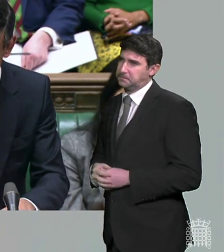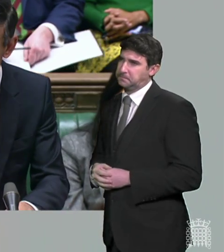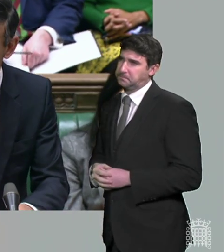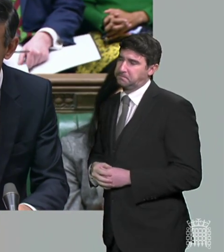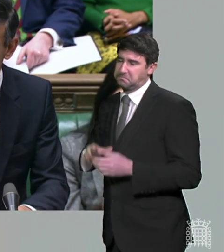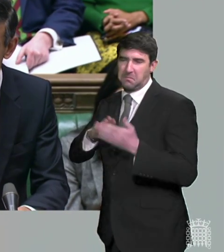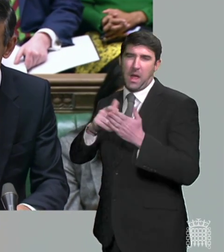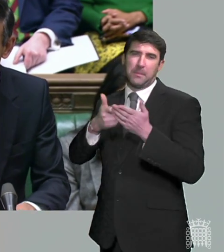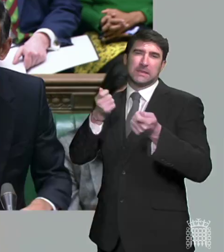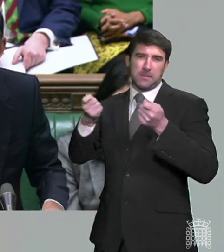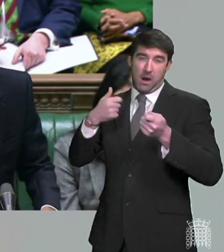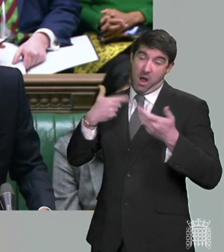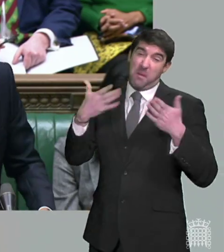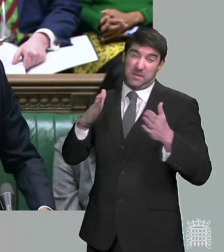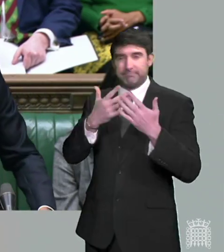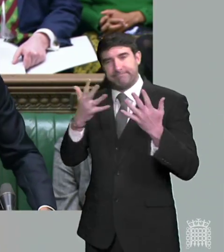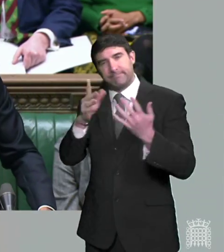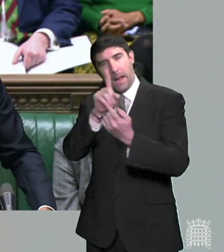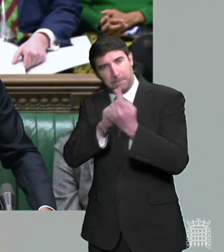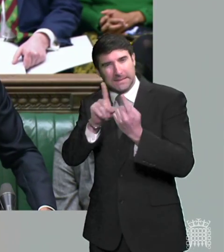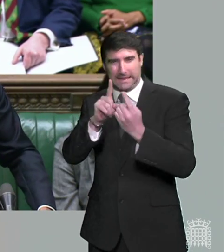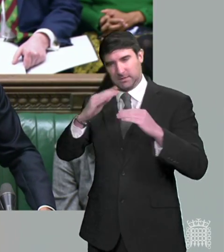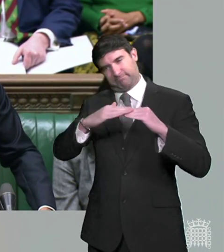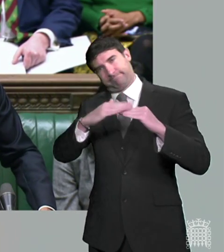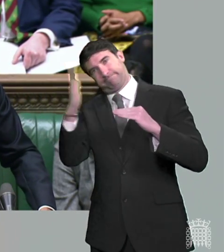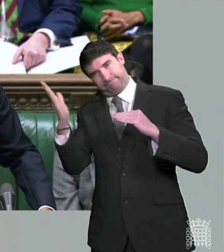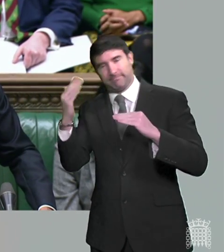This morning, I had meetings with ministerial colleagues and others.